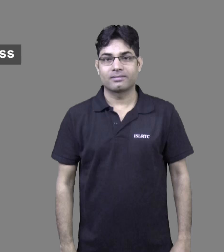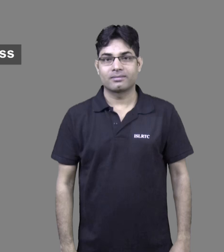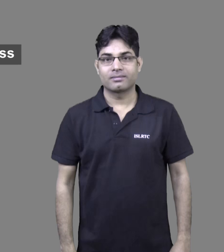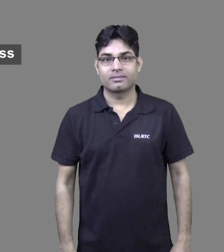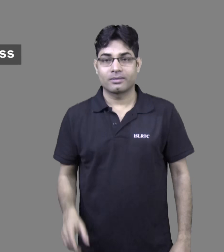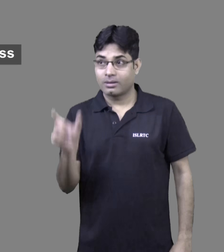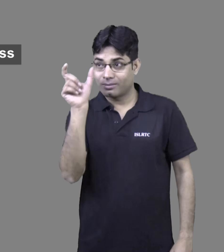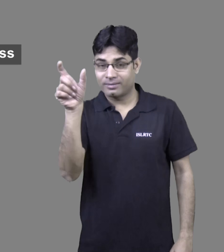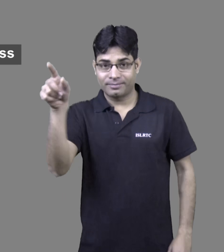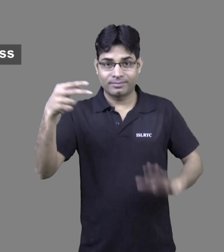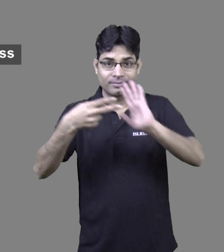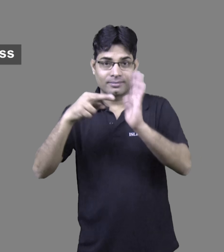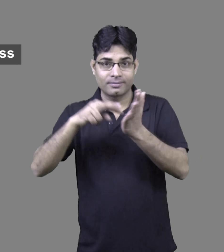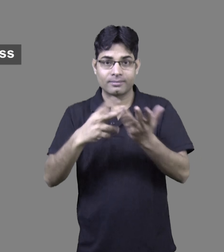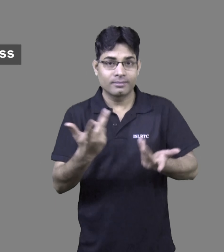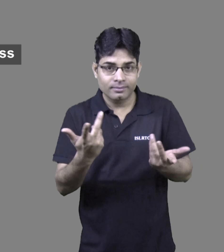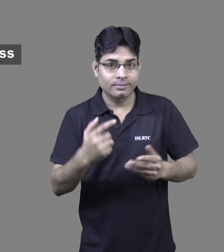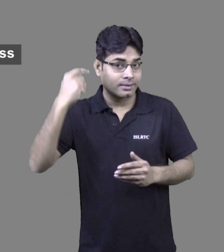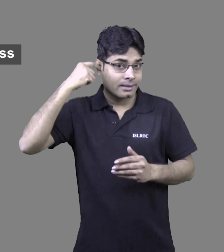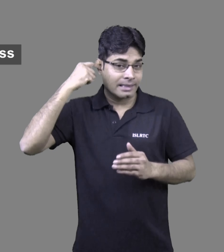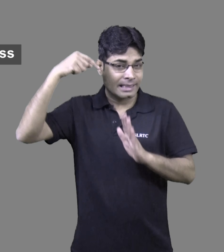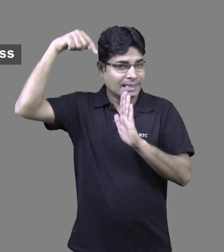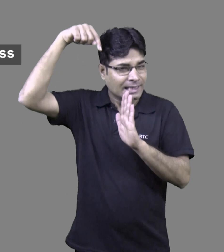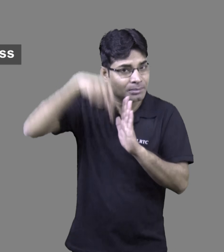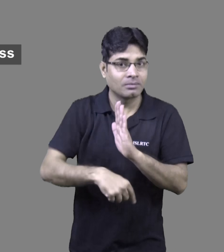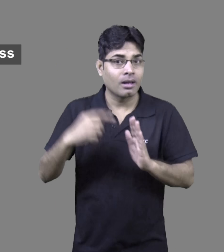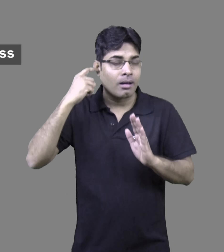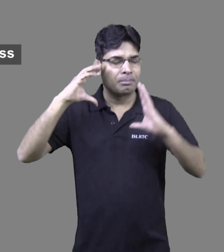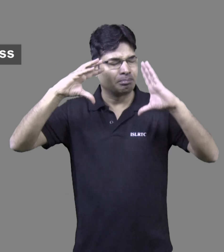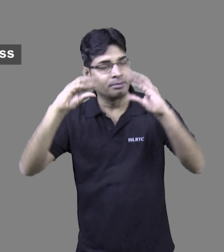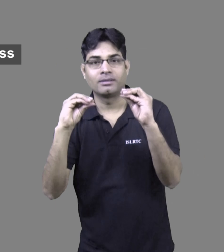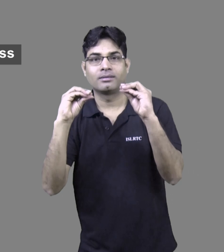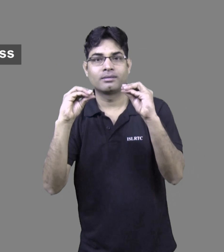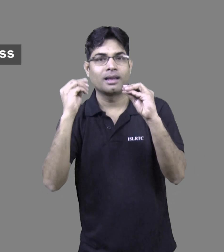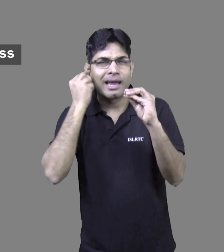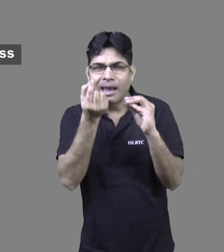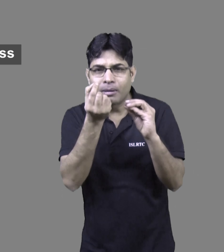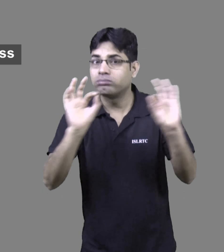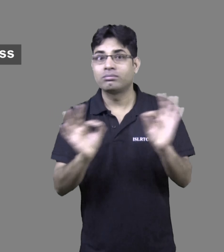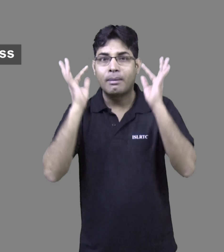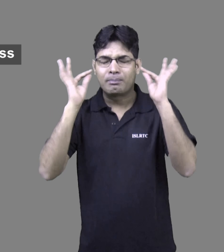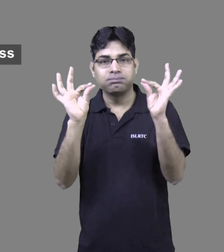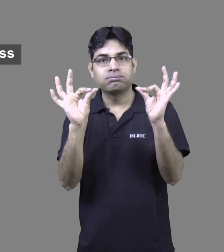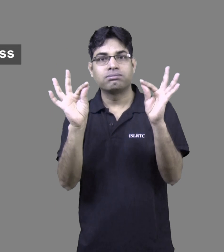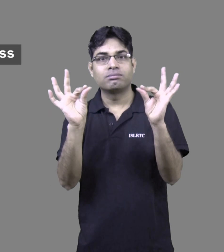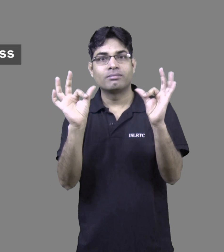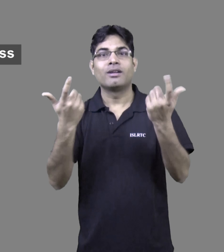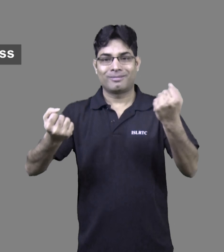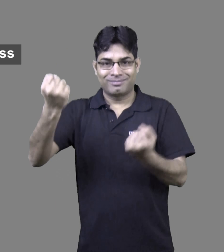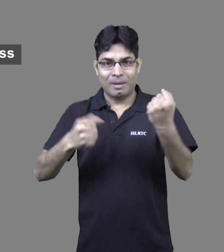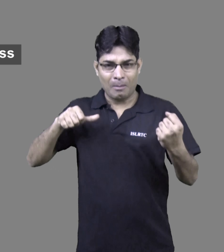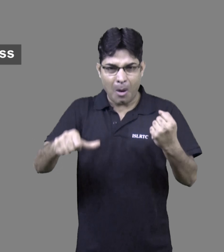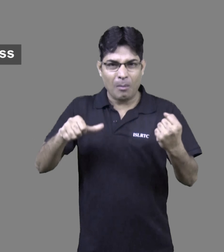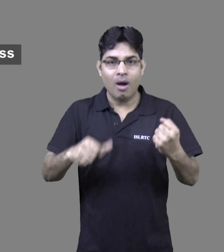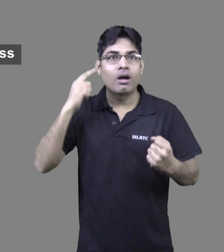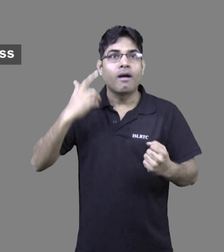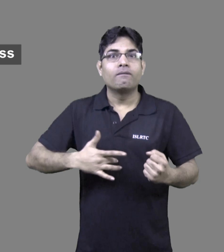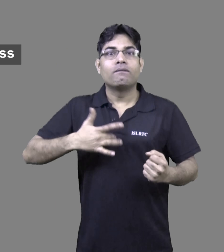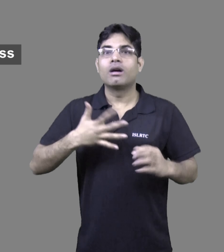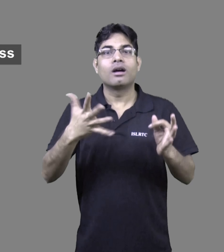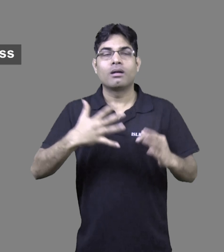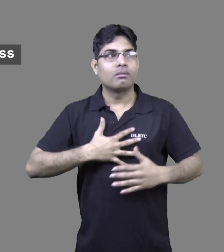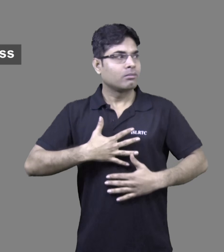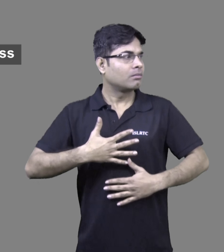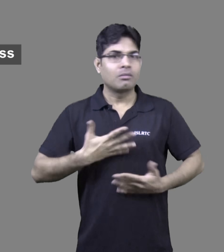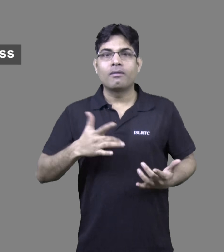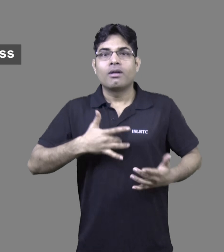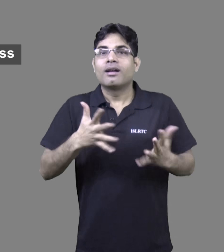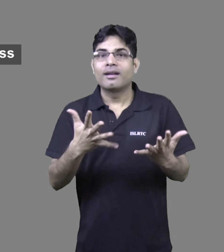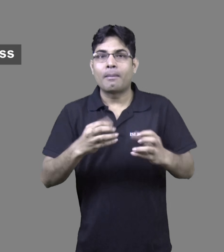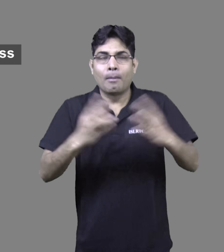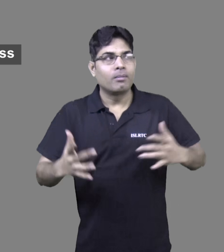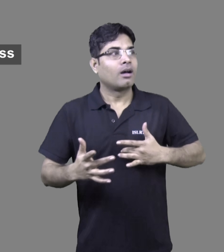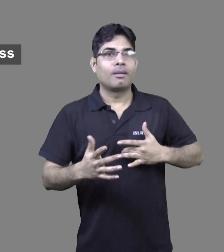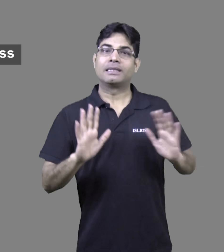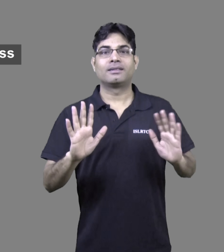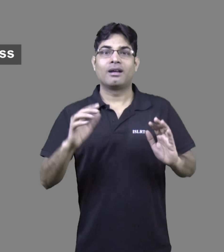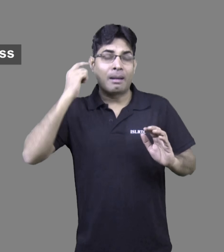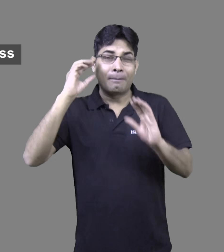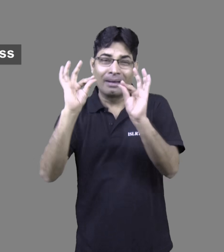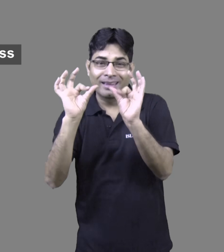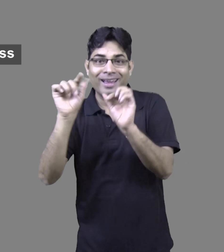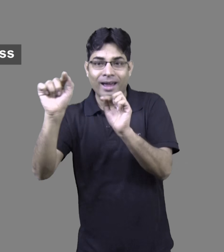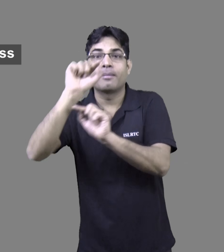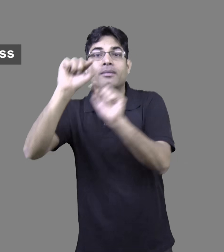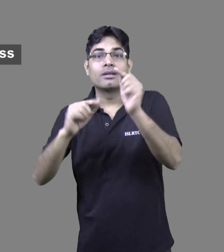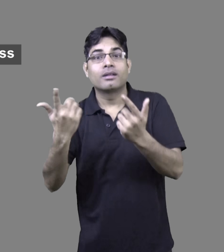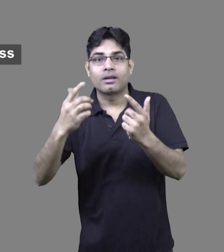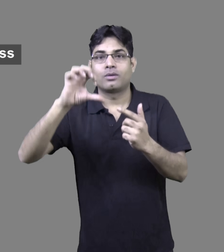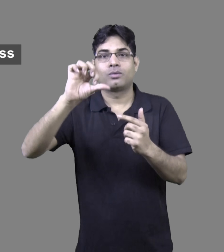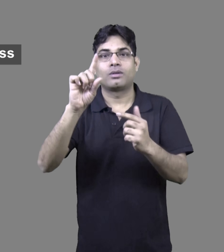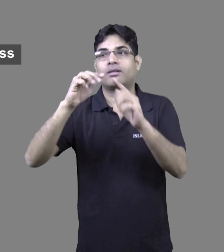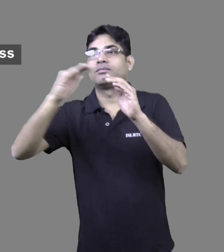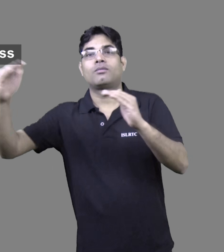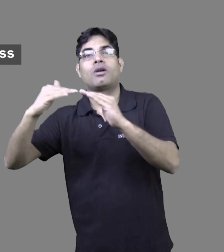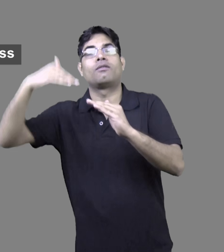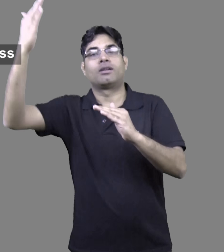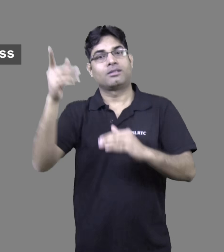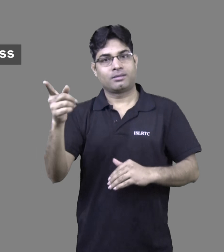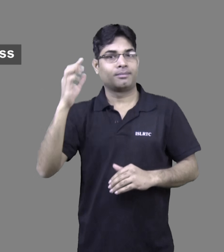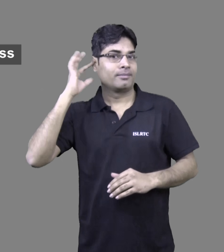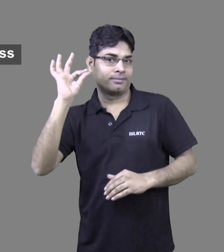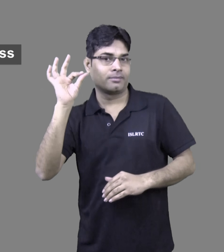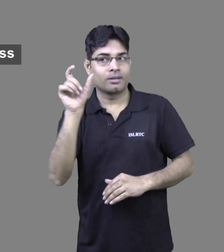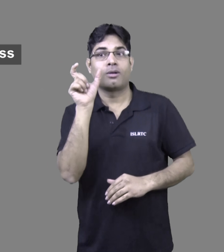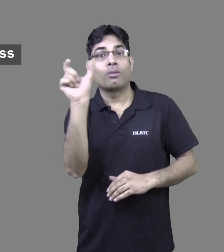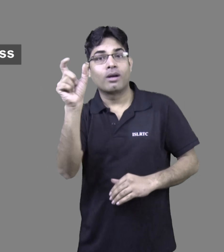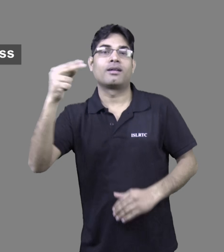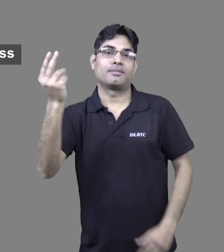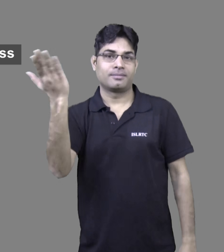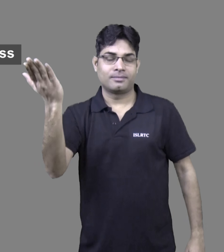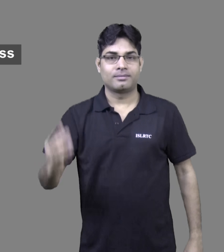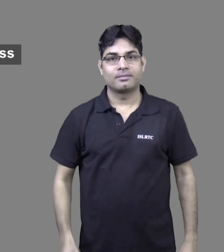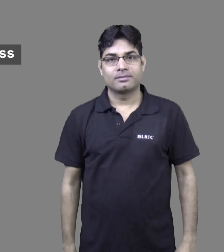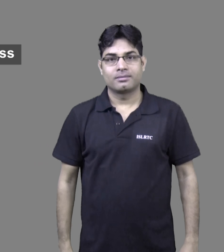Profound Hearing Loss